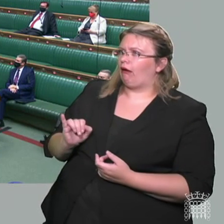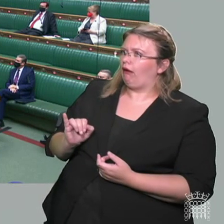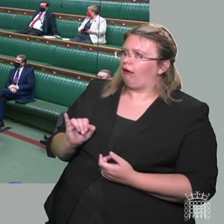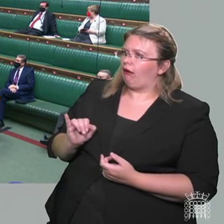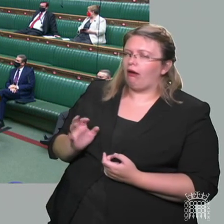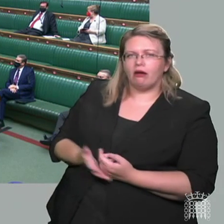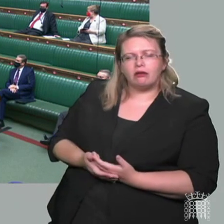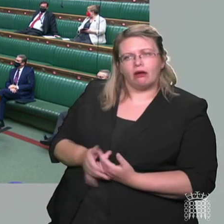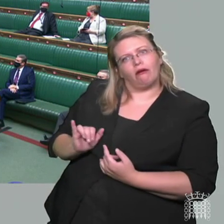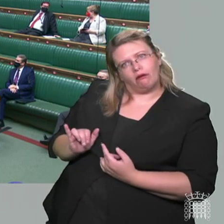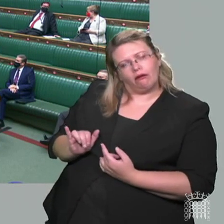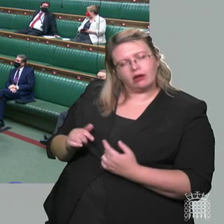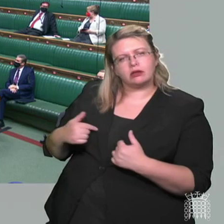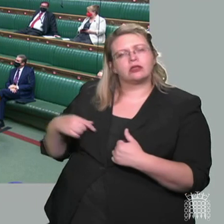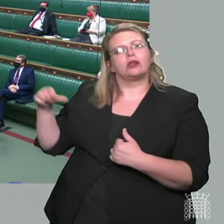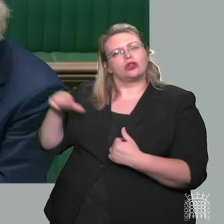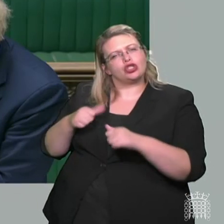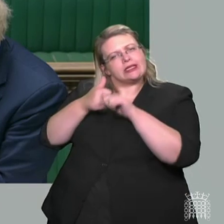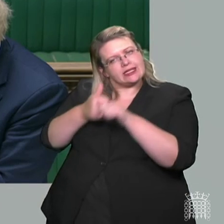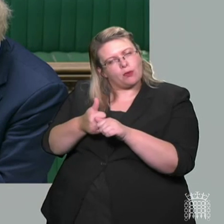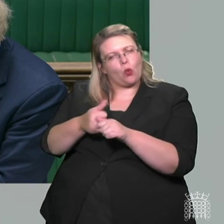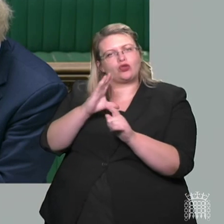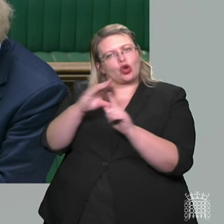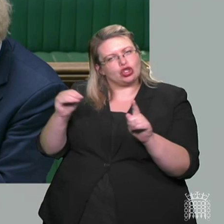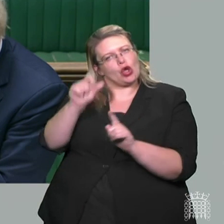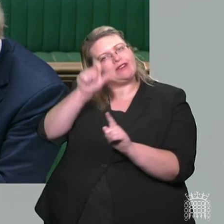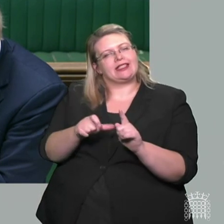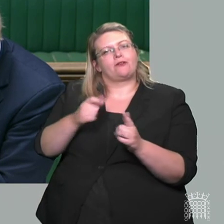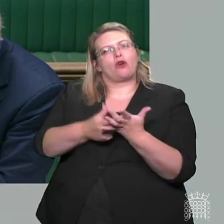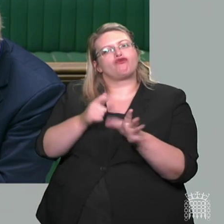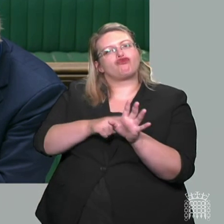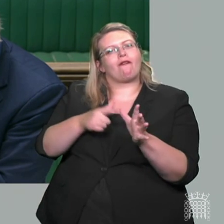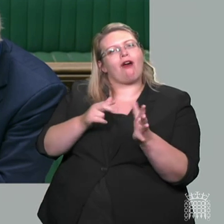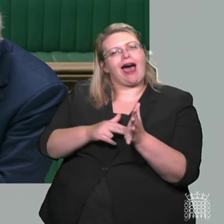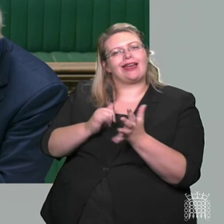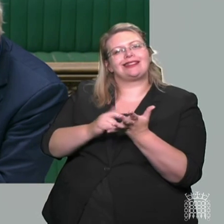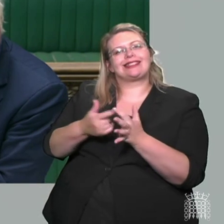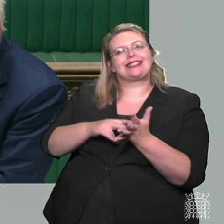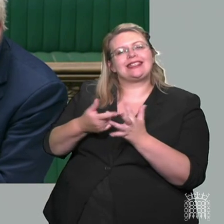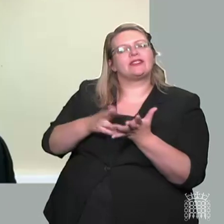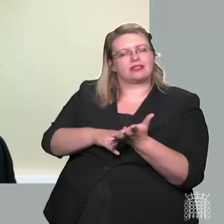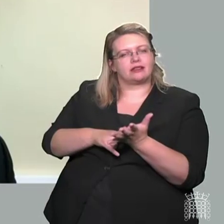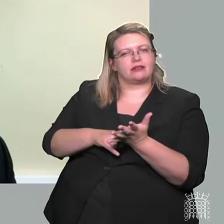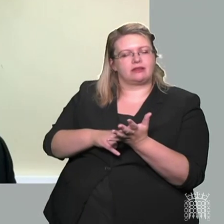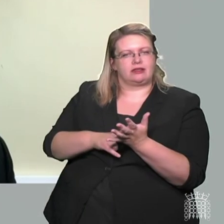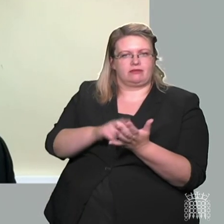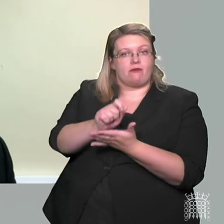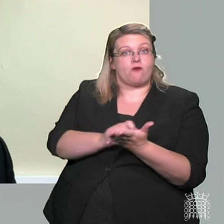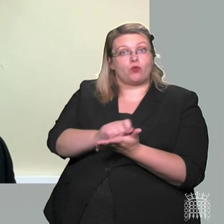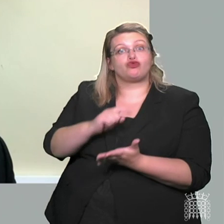My honourable Friend is totally right to support Ryan Stephenson in his campaign for Batley and Spen tomorrow.